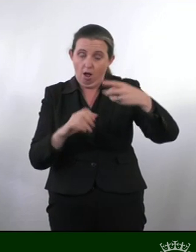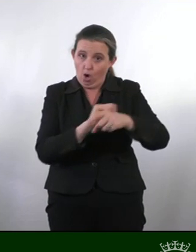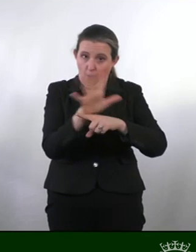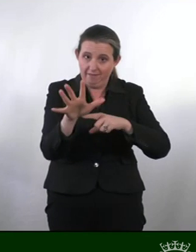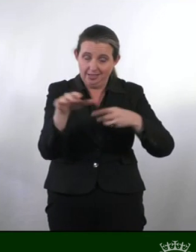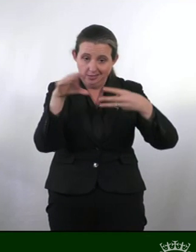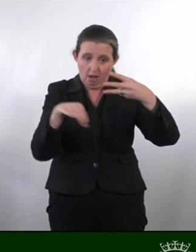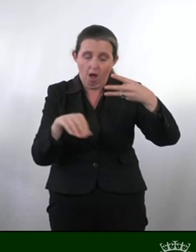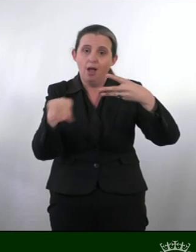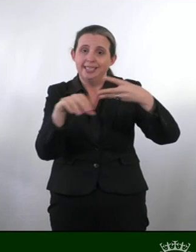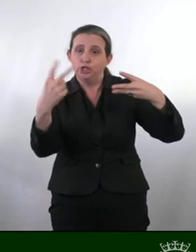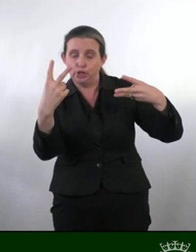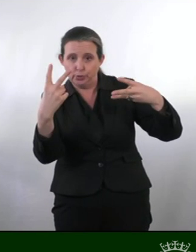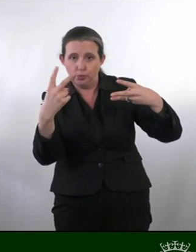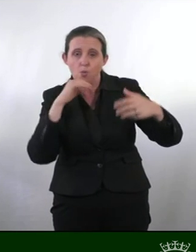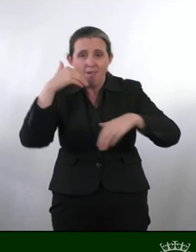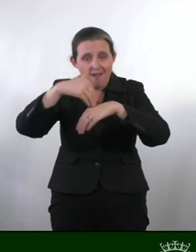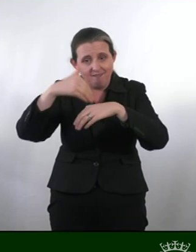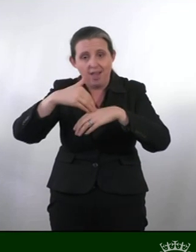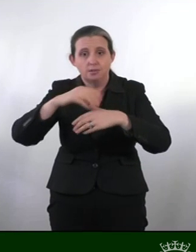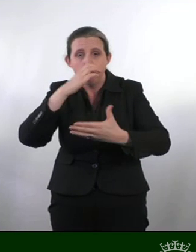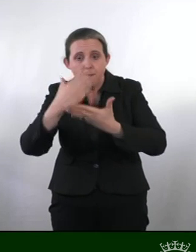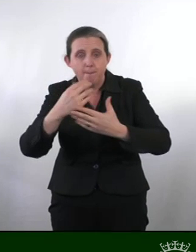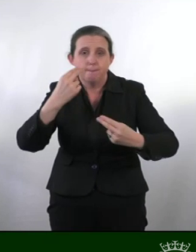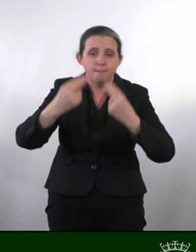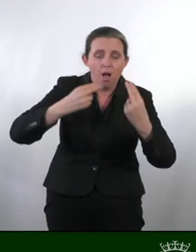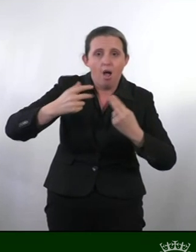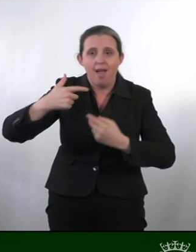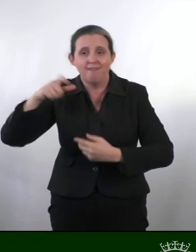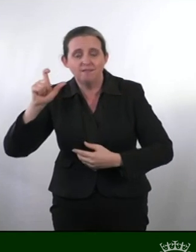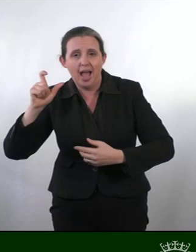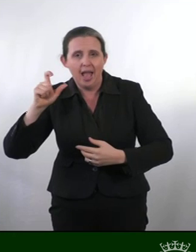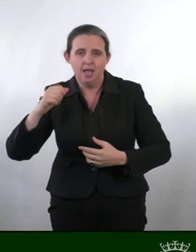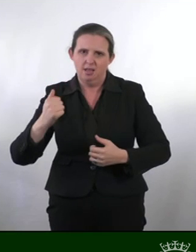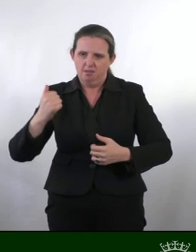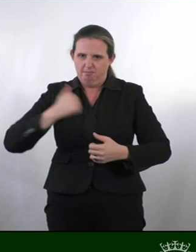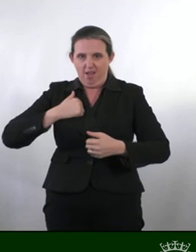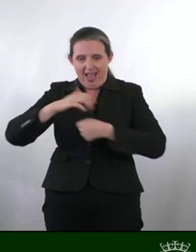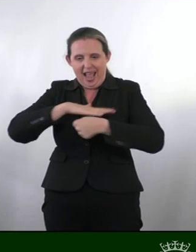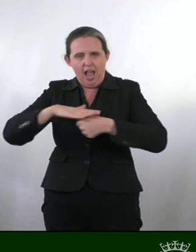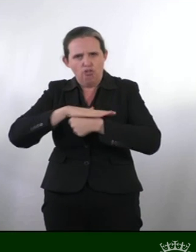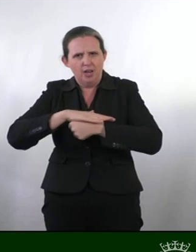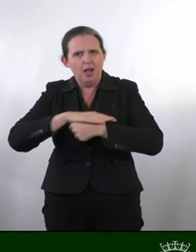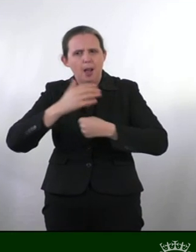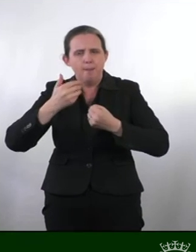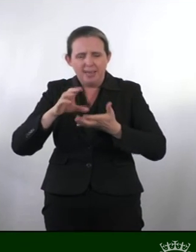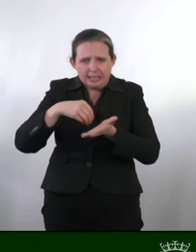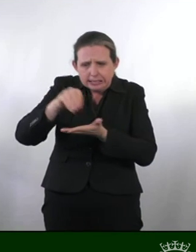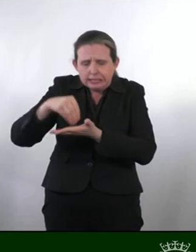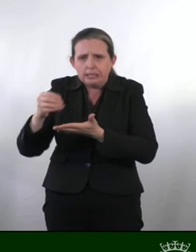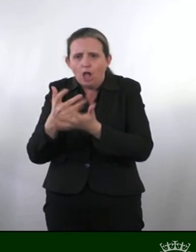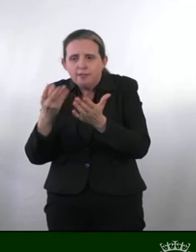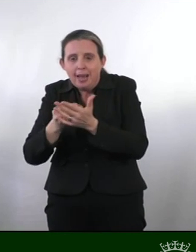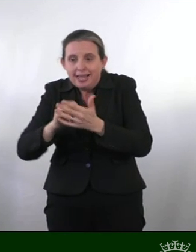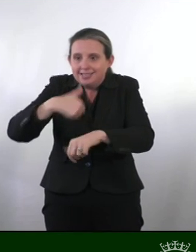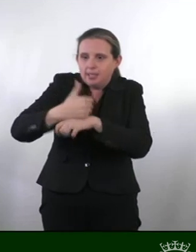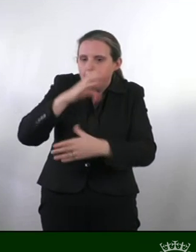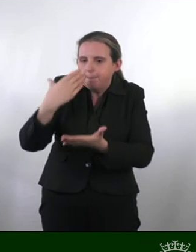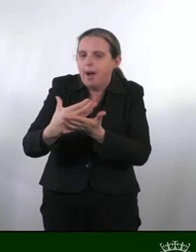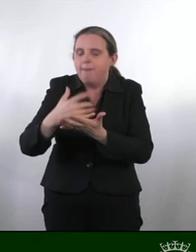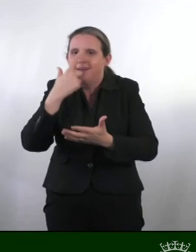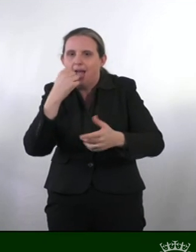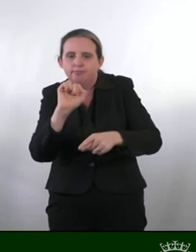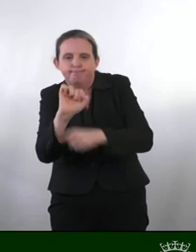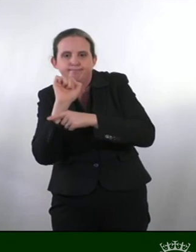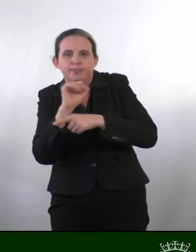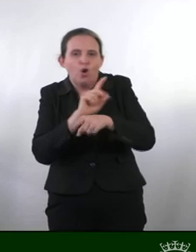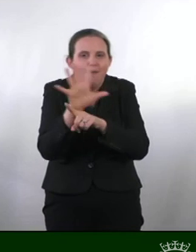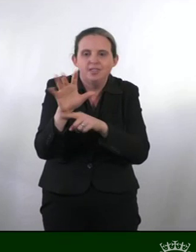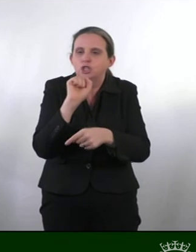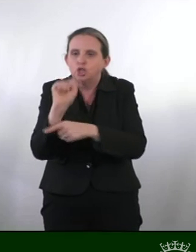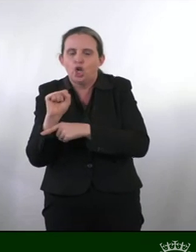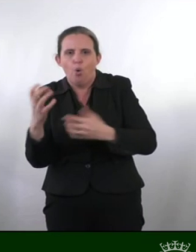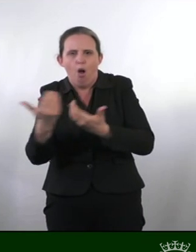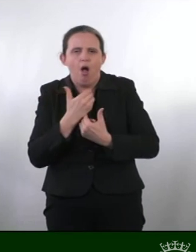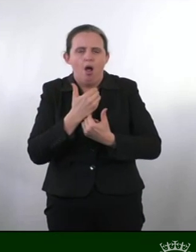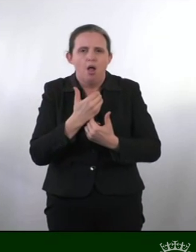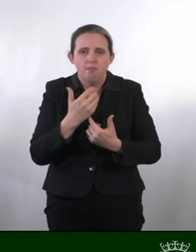Many, such as Yorkshire Ales in Snaith in my constituency, have invested considerable amounts of money in being covid-secure, and are now to be denied access to their valuable pre-Christmas trade.